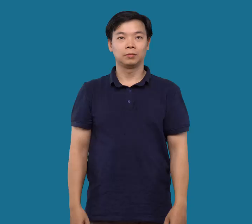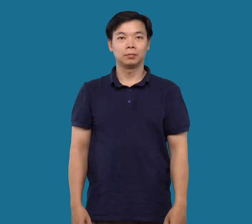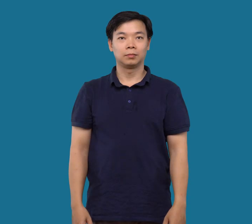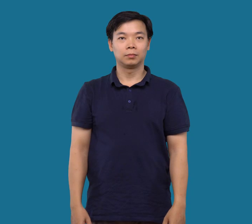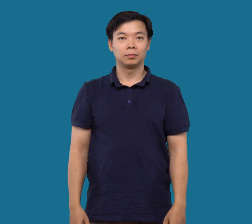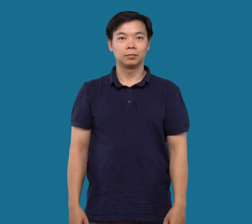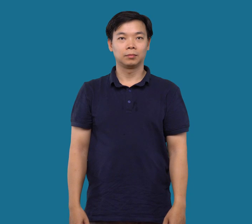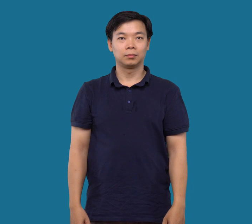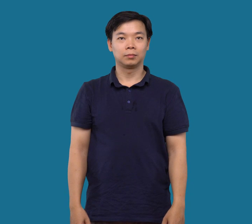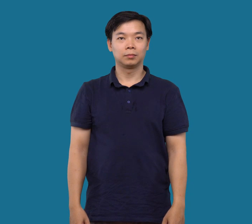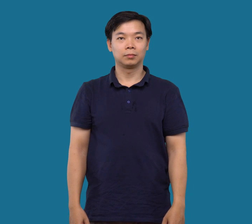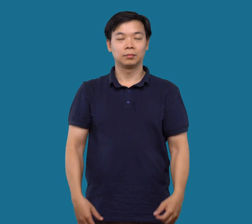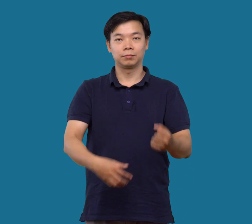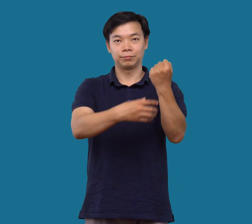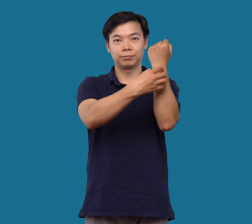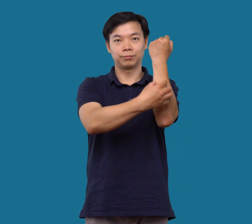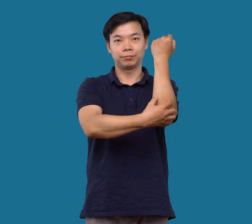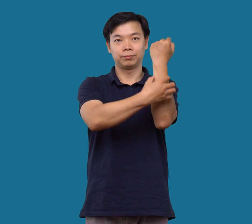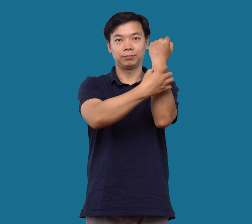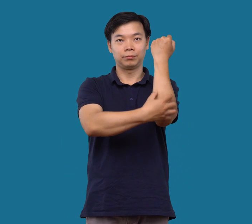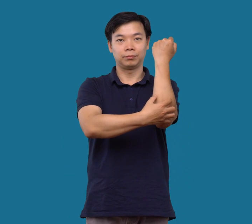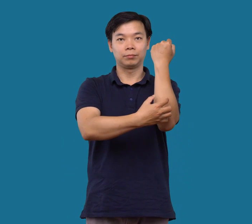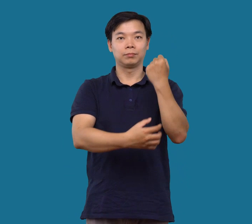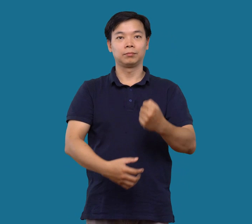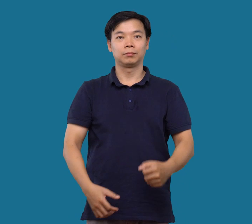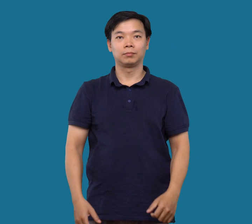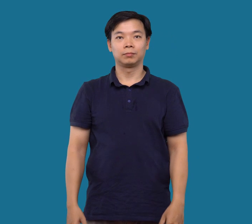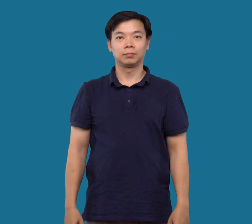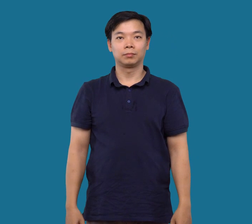thân cây